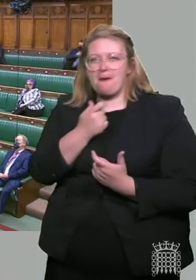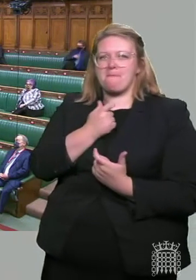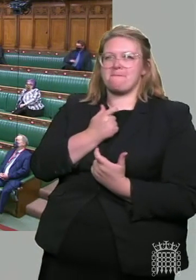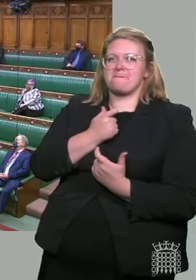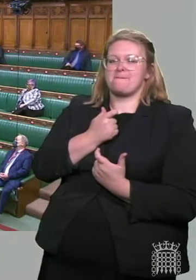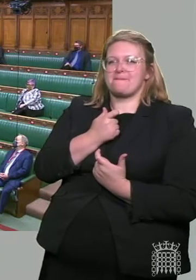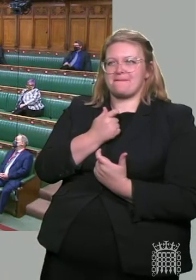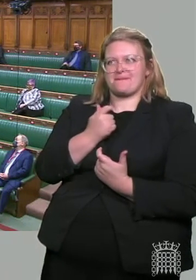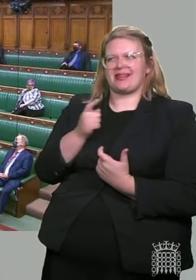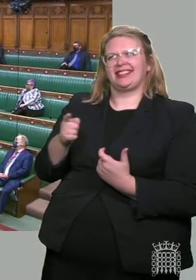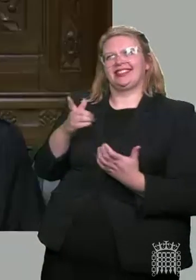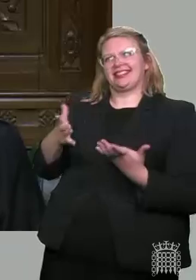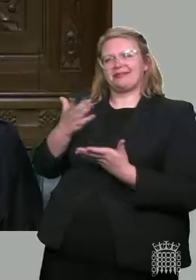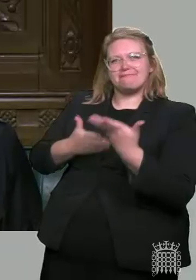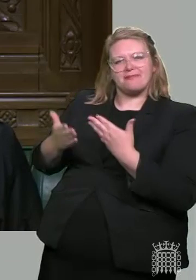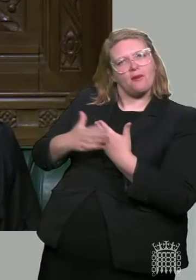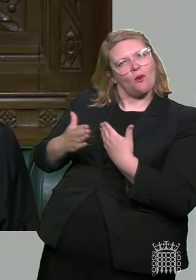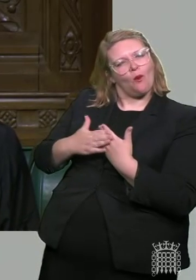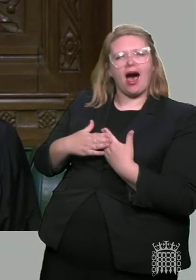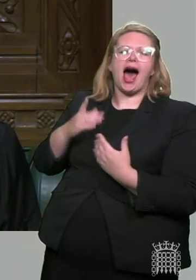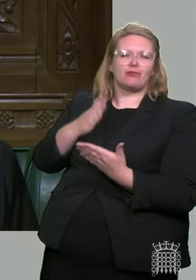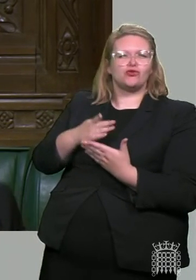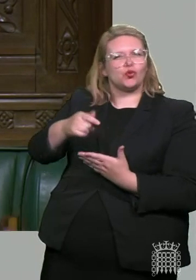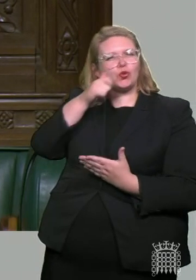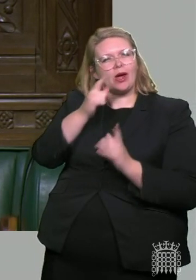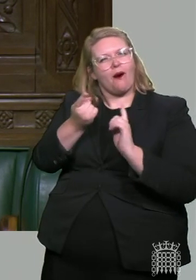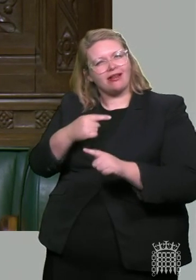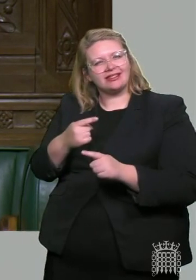Tell us more about PMQs. I am sure the Prime Minister knows the answer.